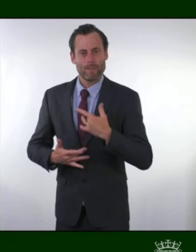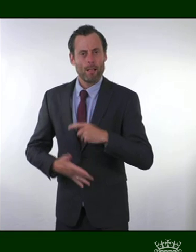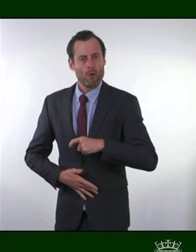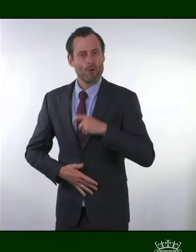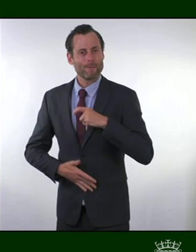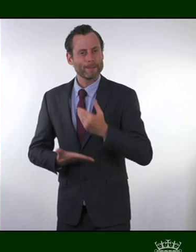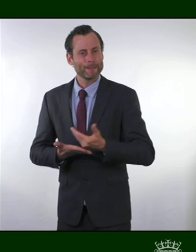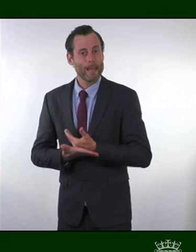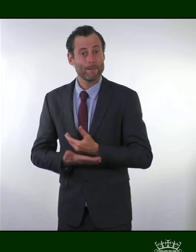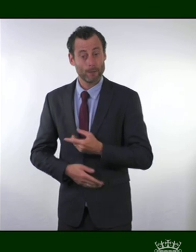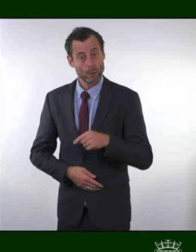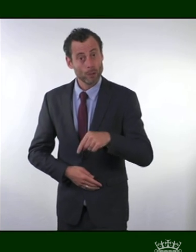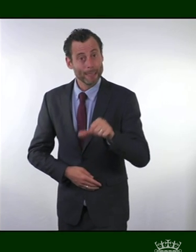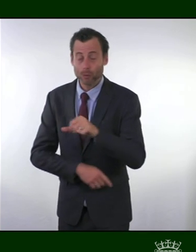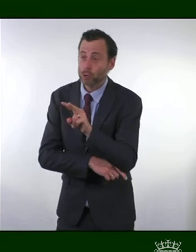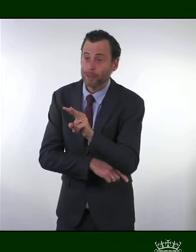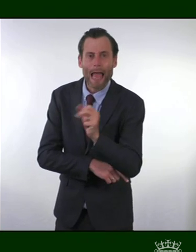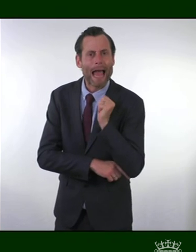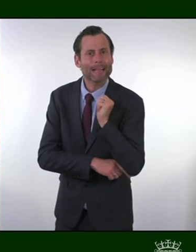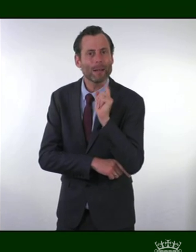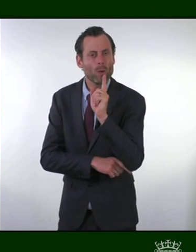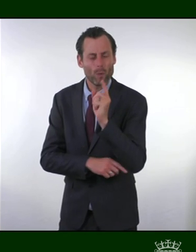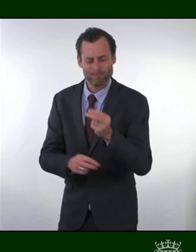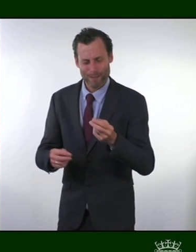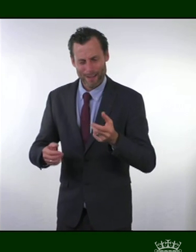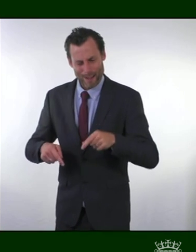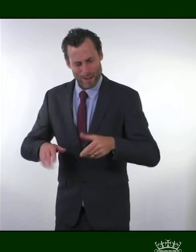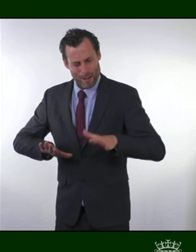been the day when we got the UK economy firing again.